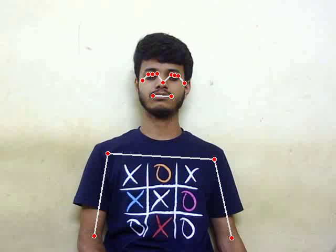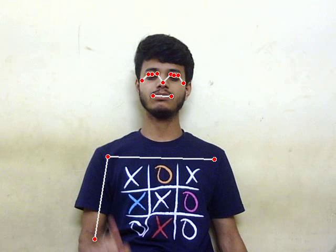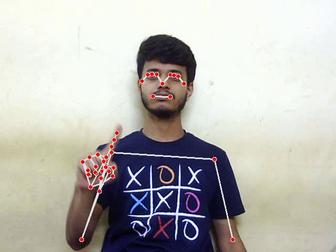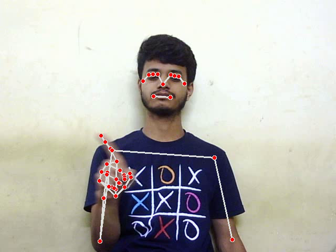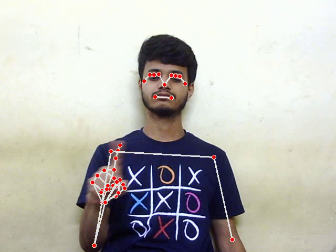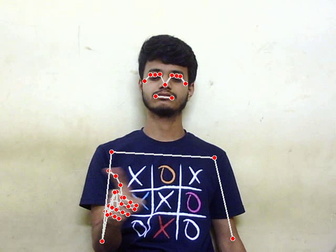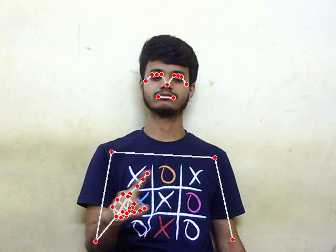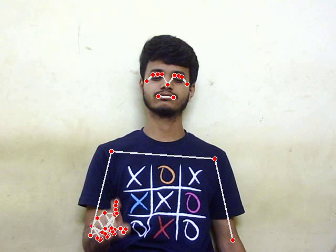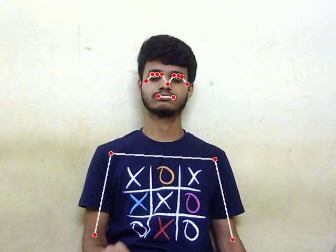where